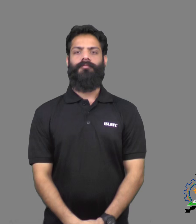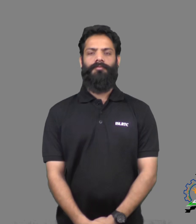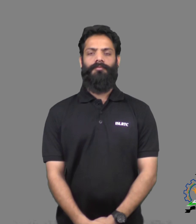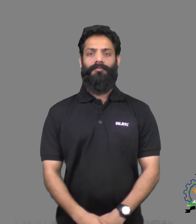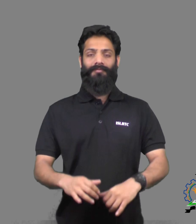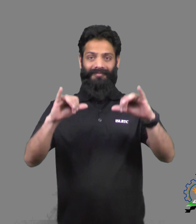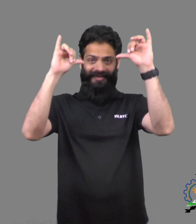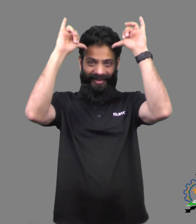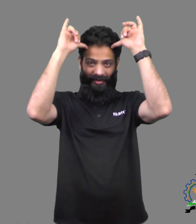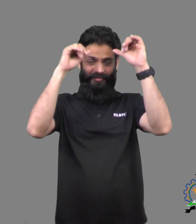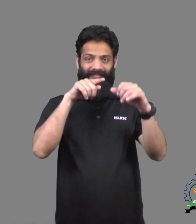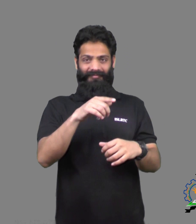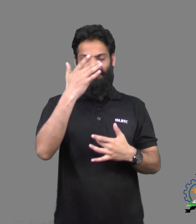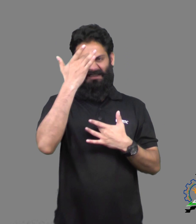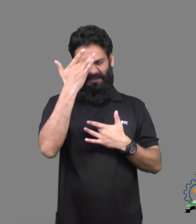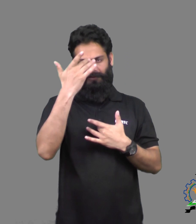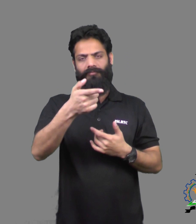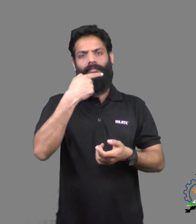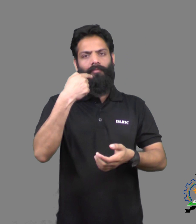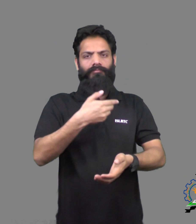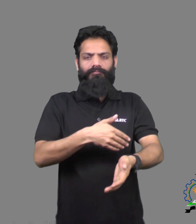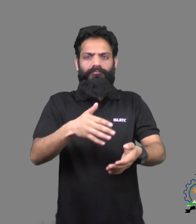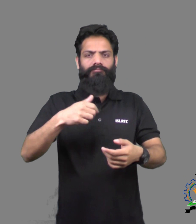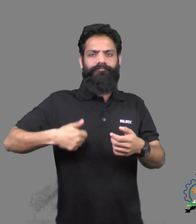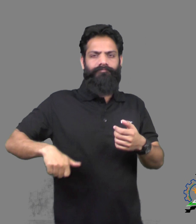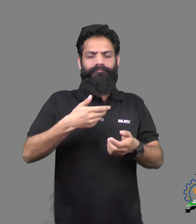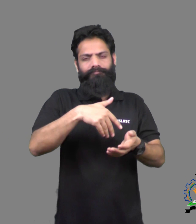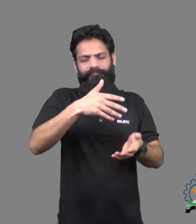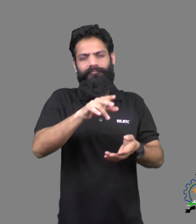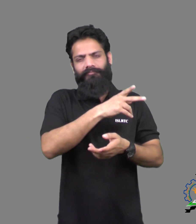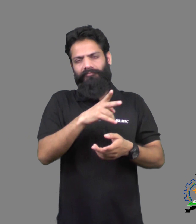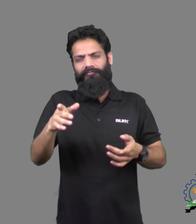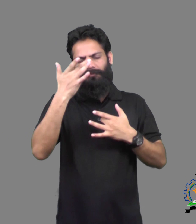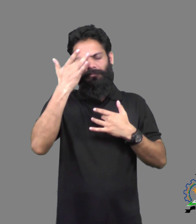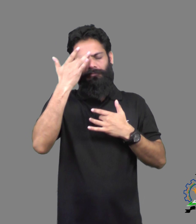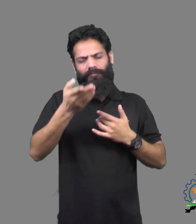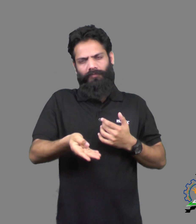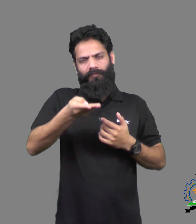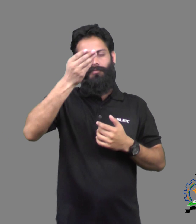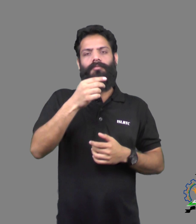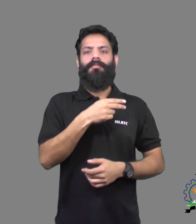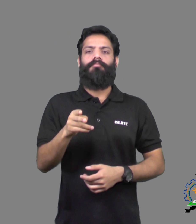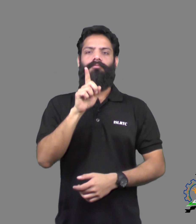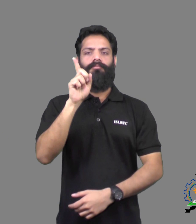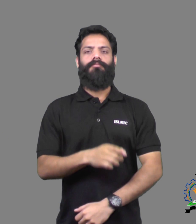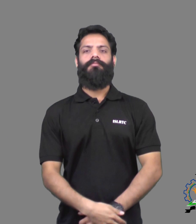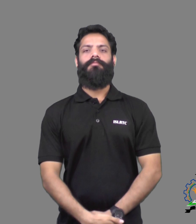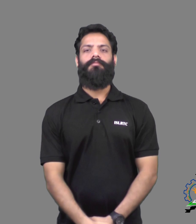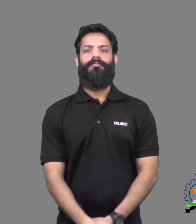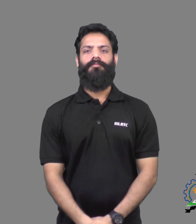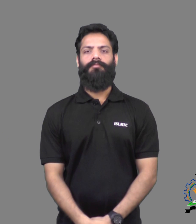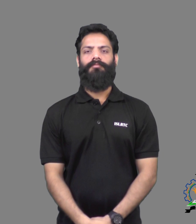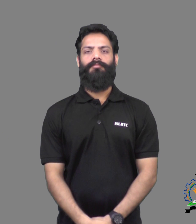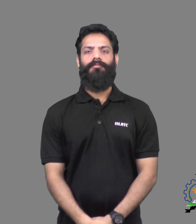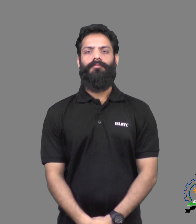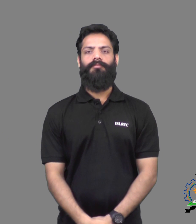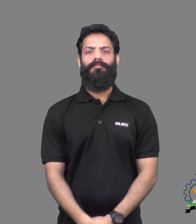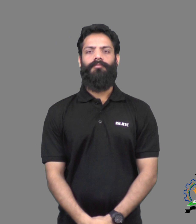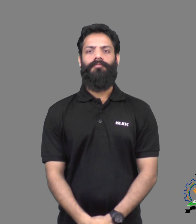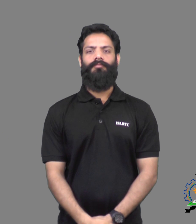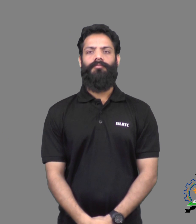Coccidiosis